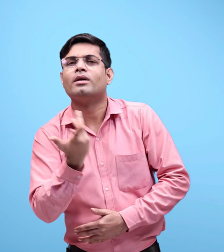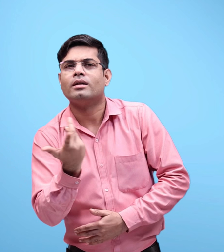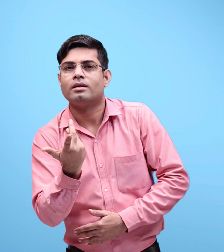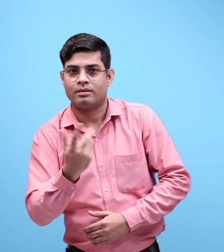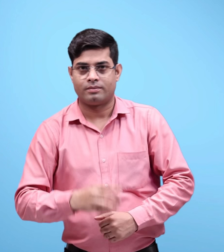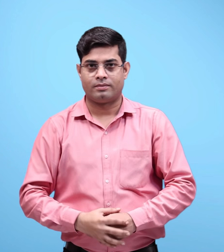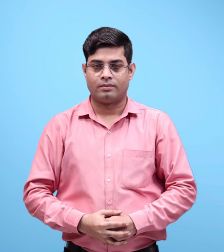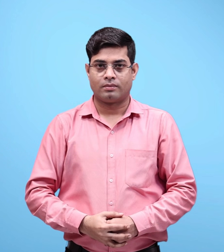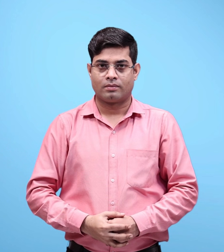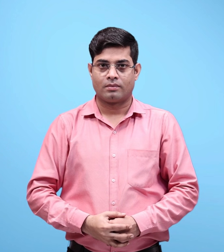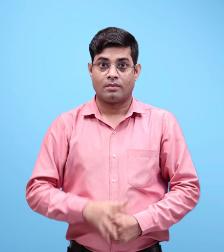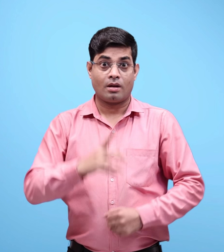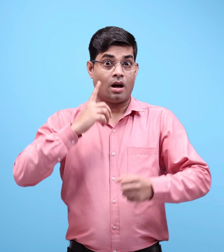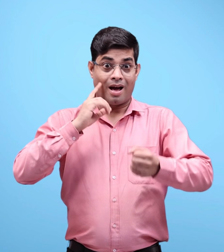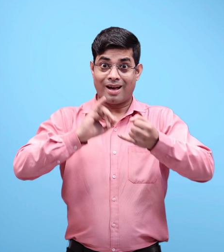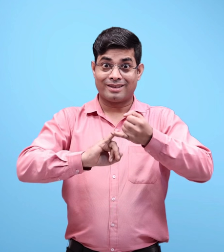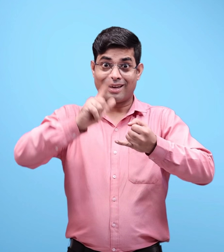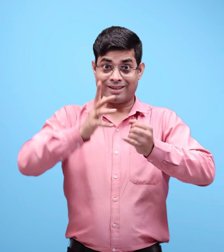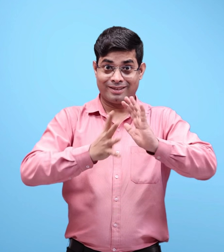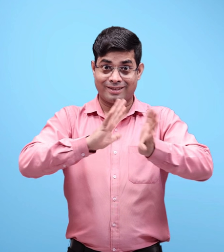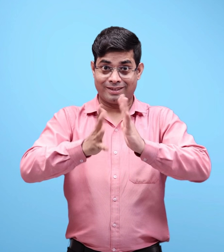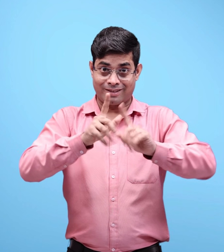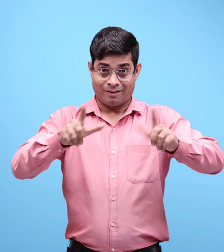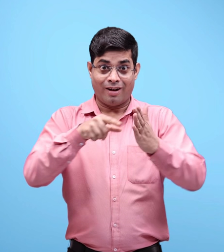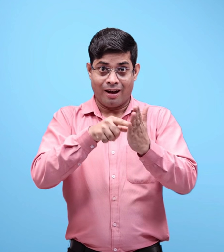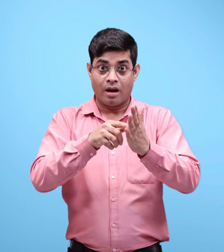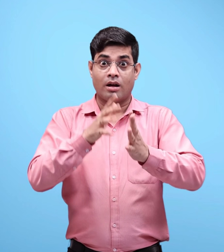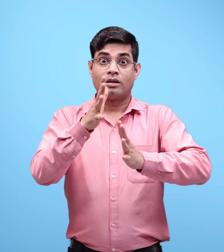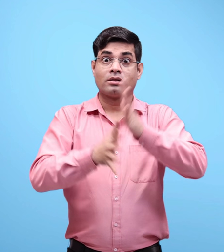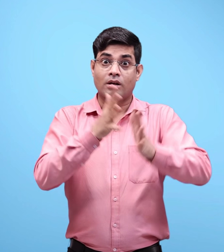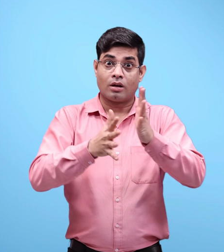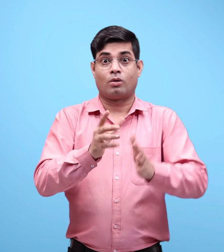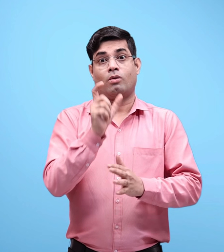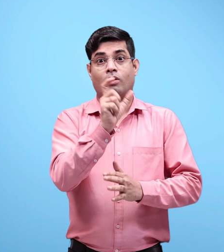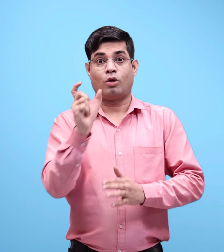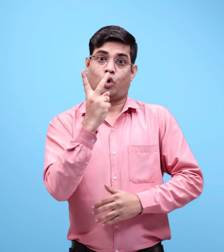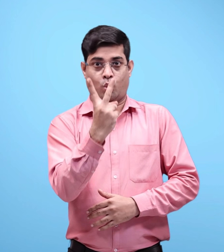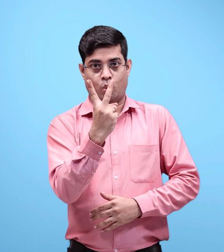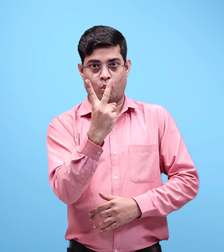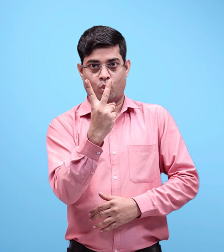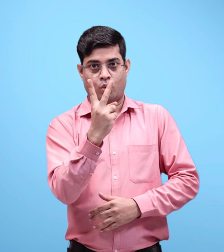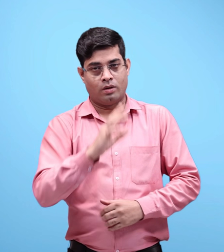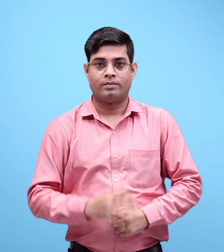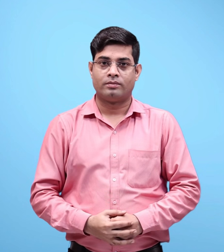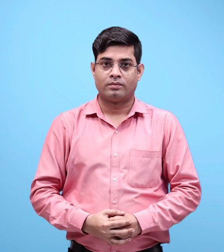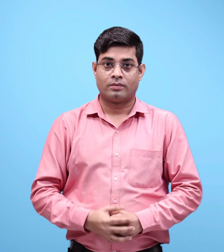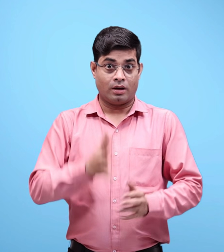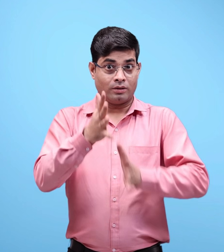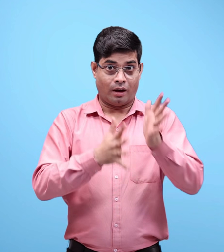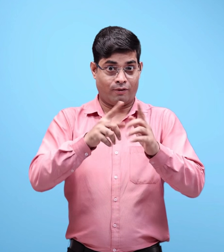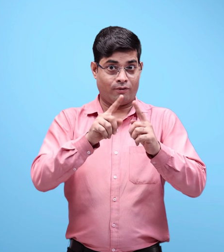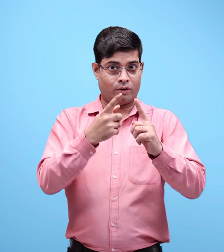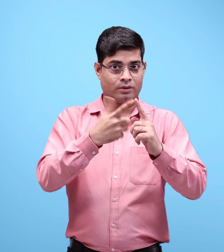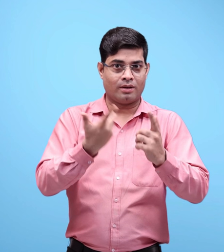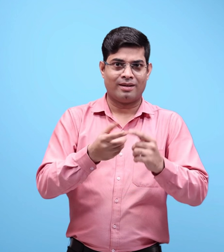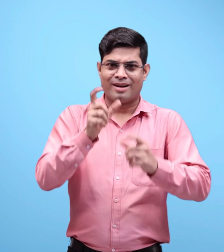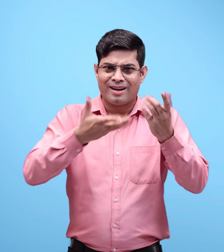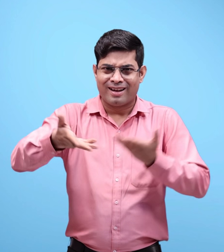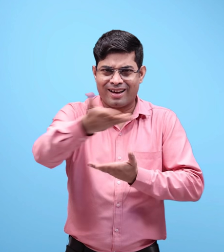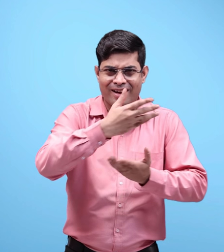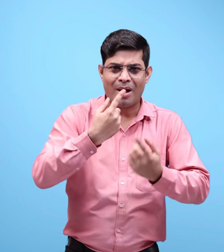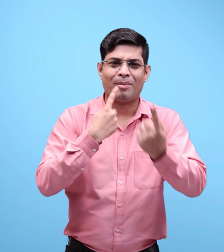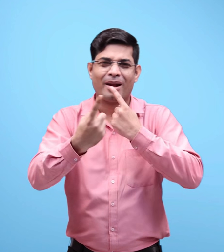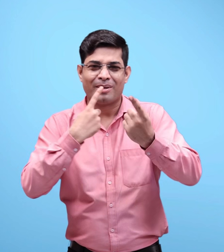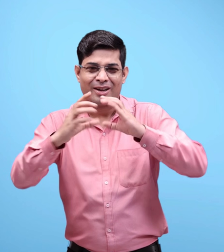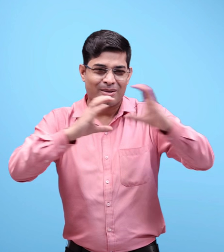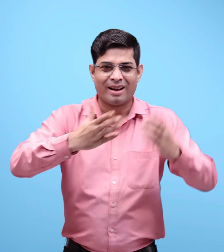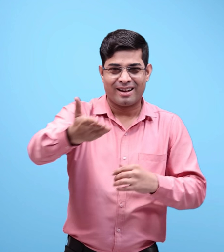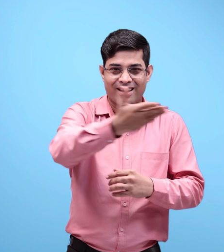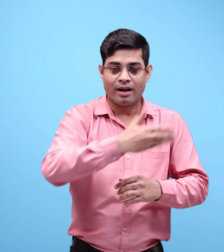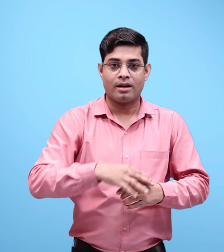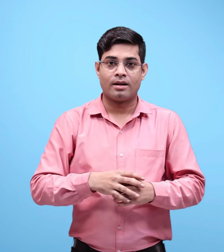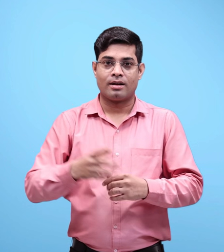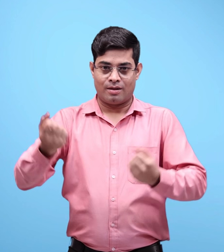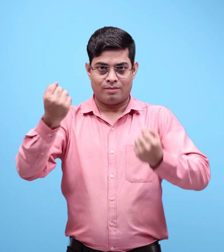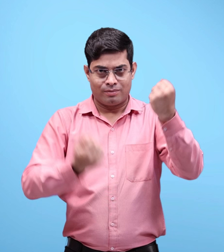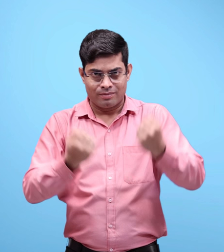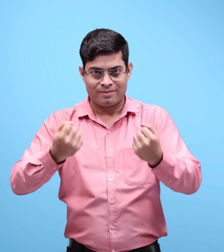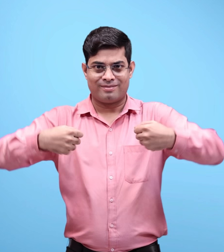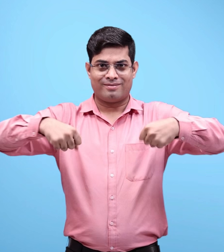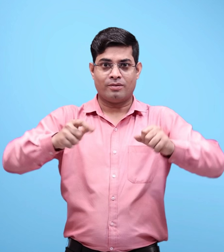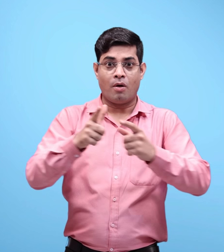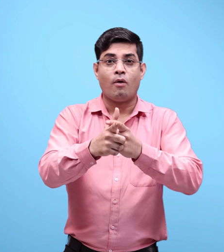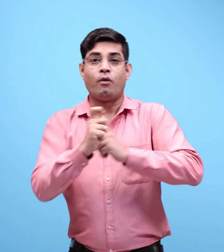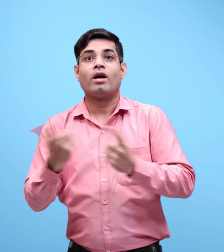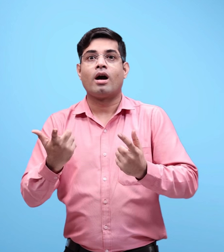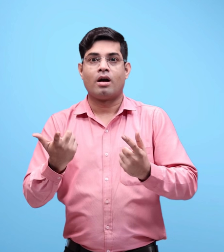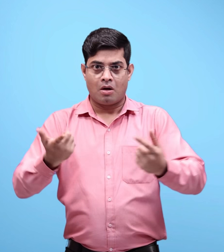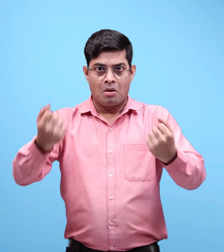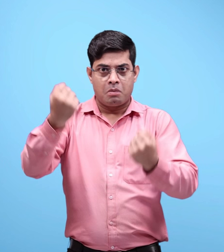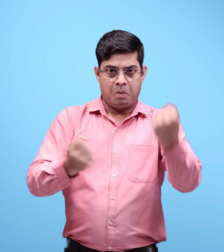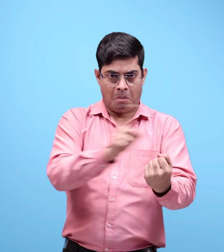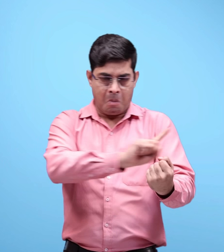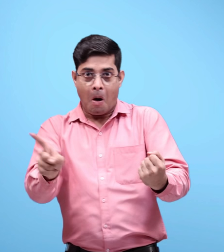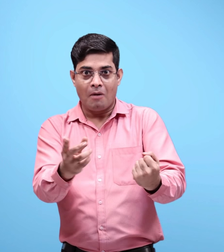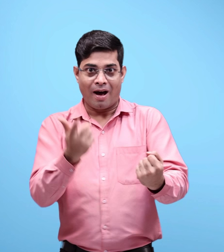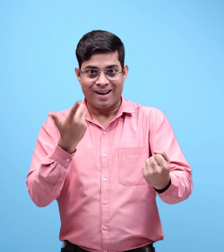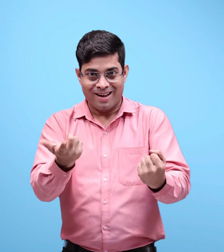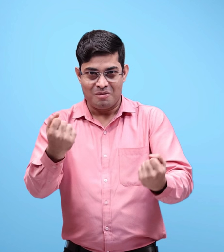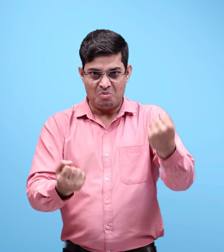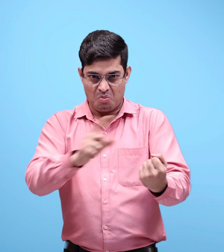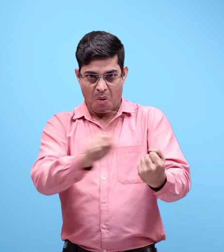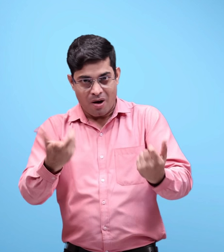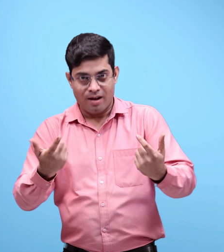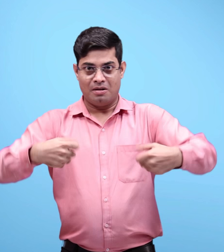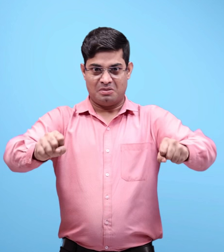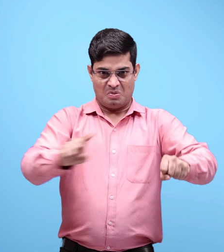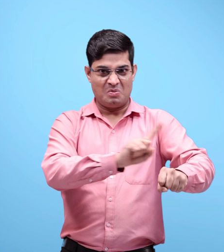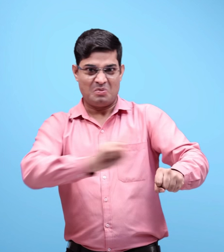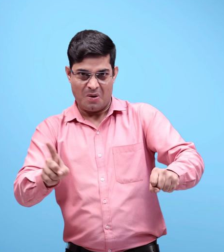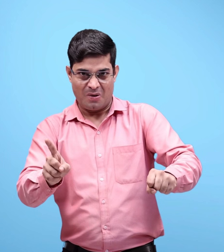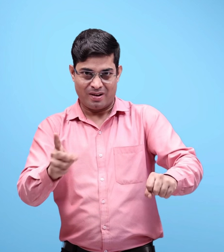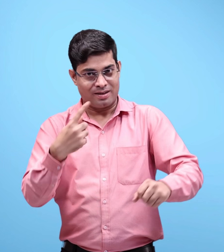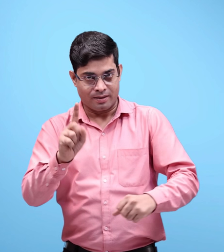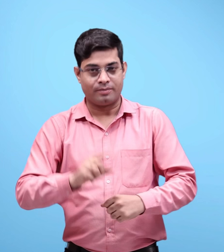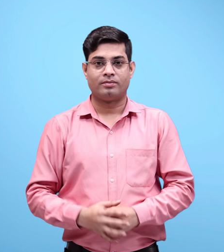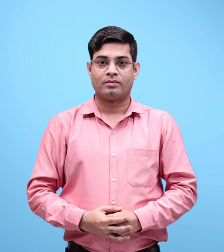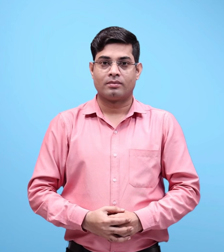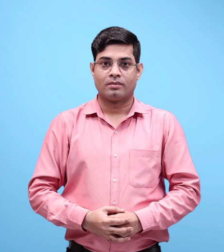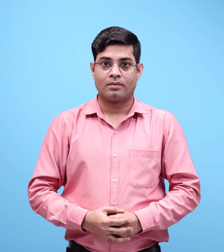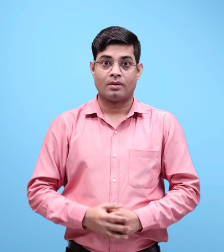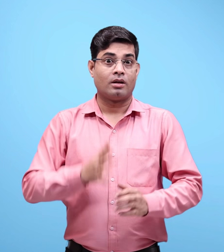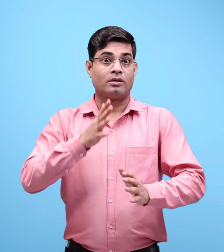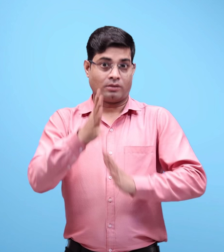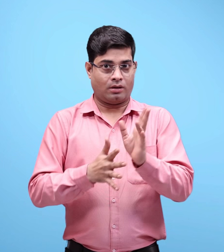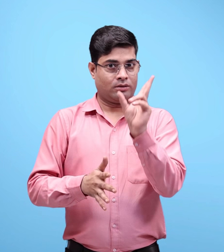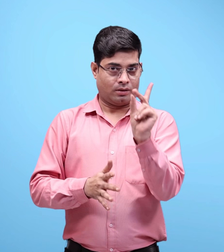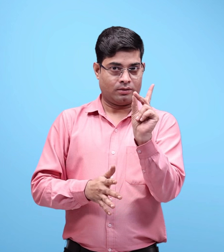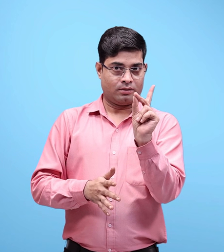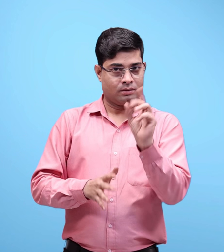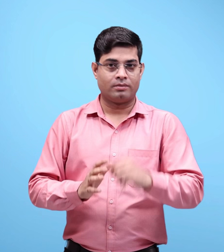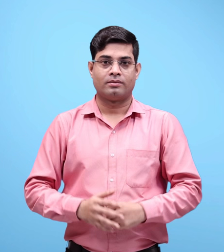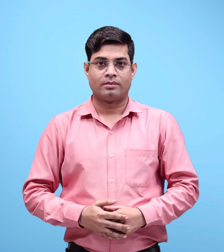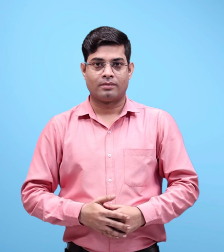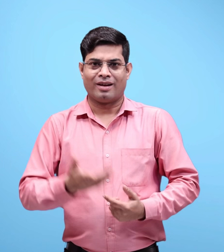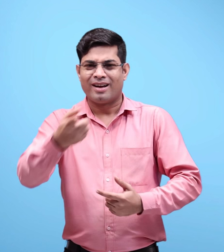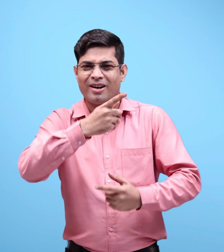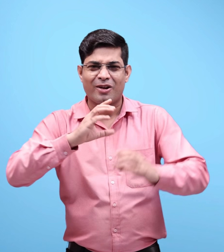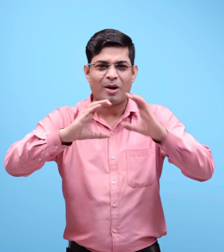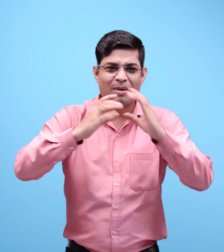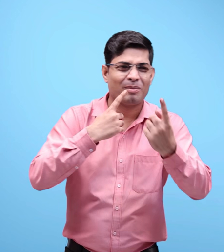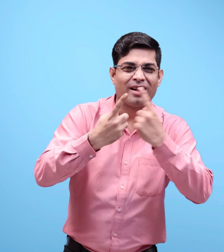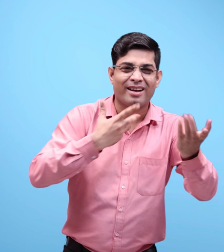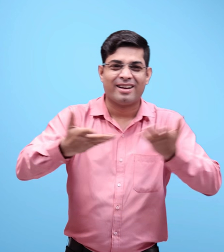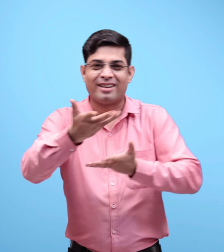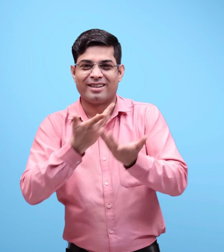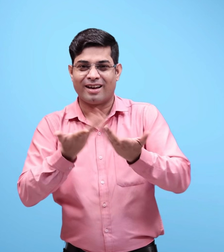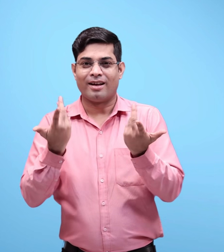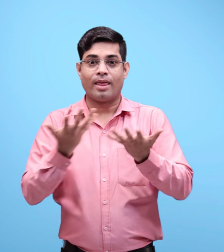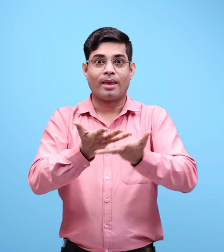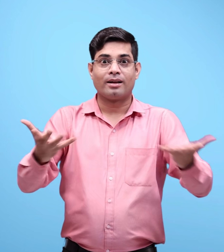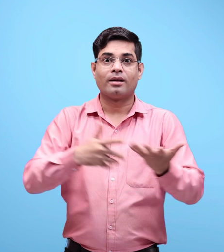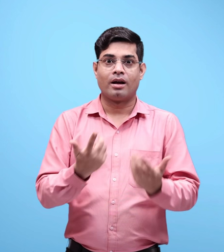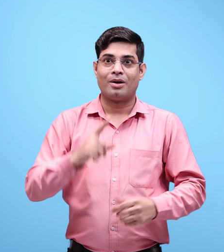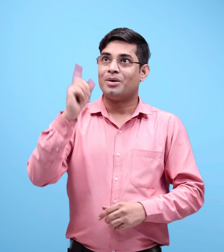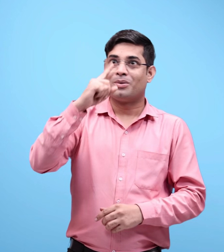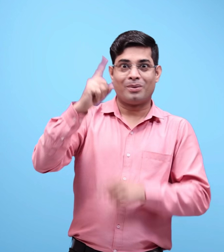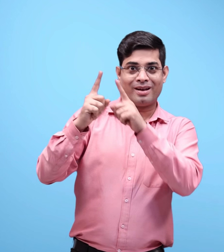In ISL, we can use two different signs . The first sign is used when talking about speed of vehicles. The second sign is used when talking about other things, for example,